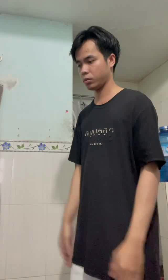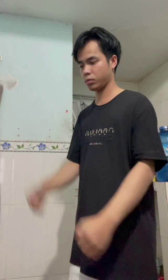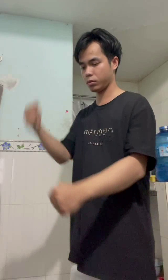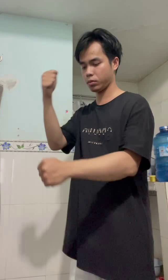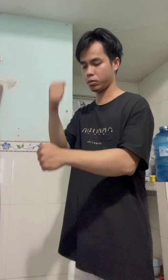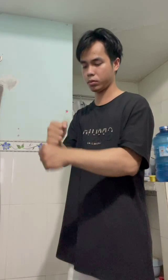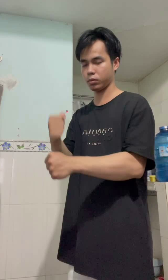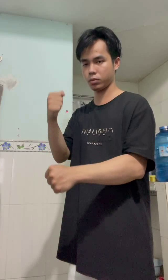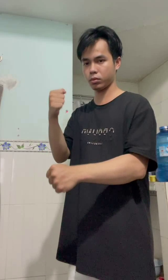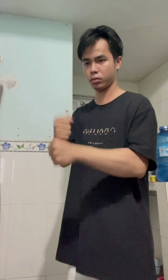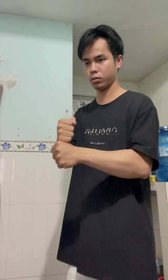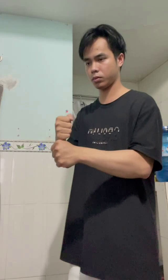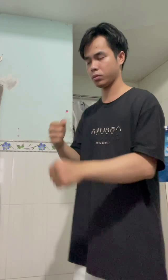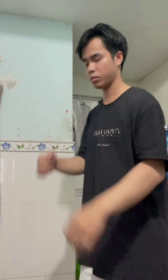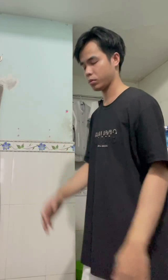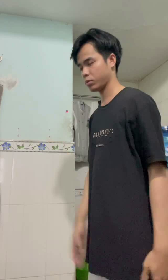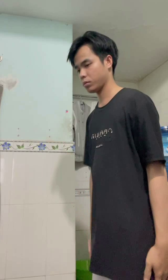cong viec